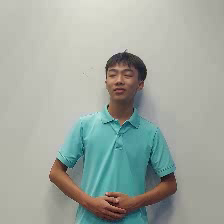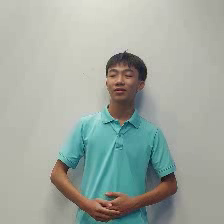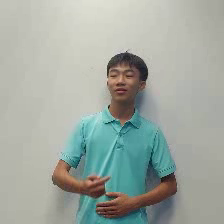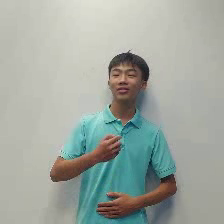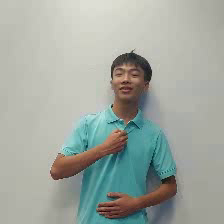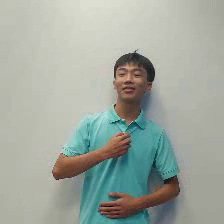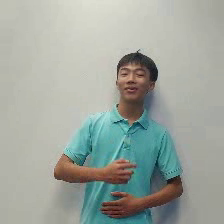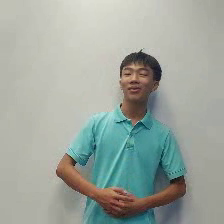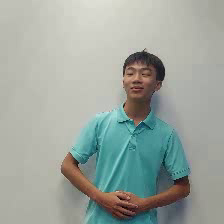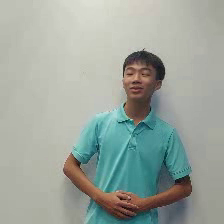Tôi